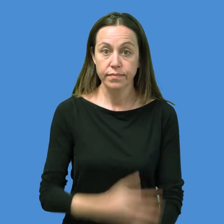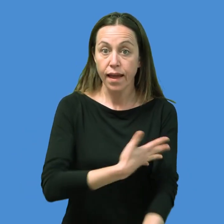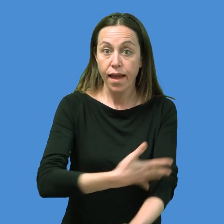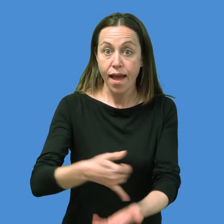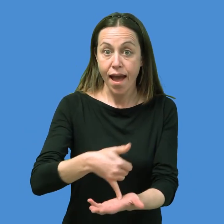sangre